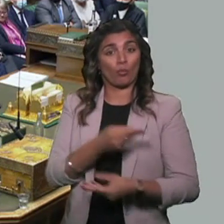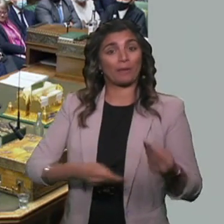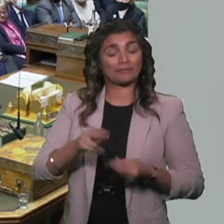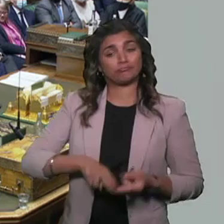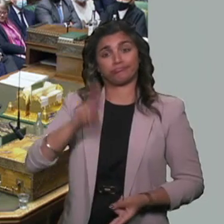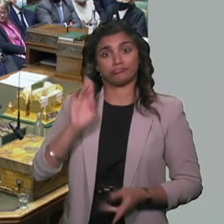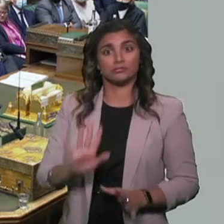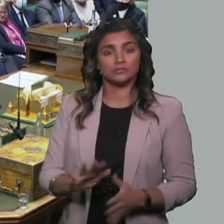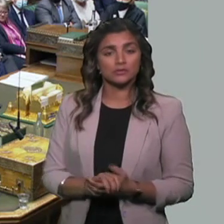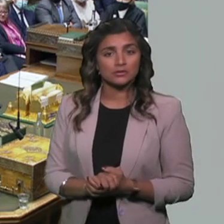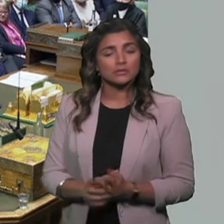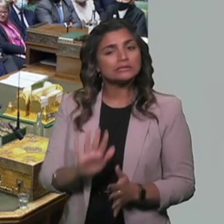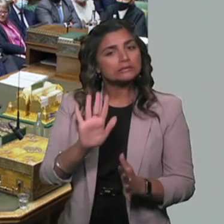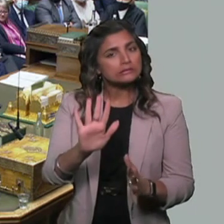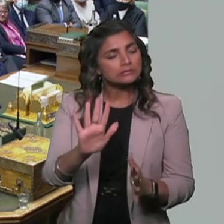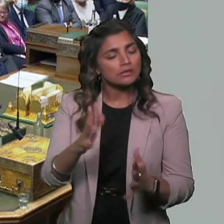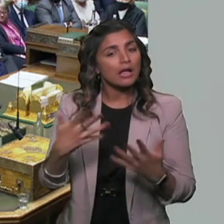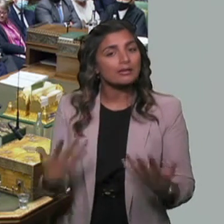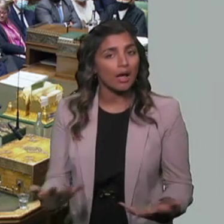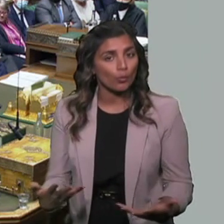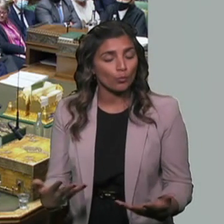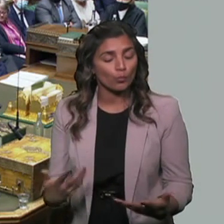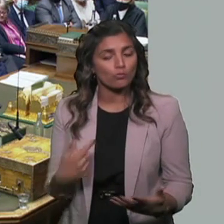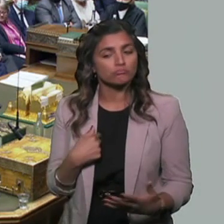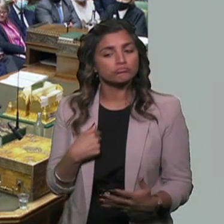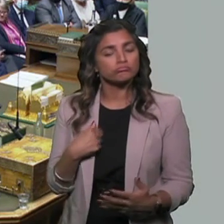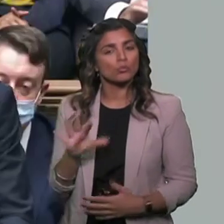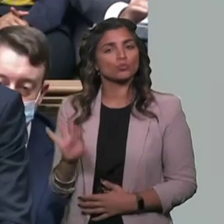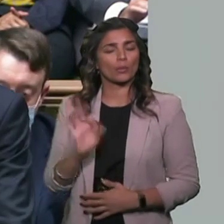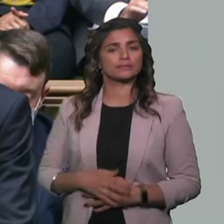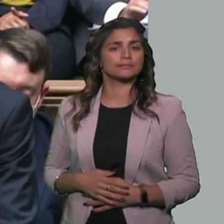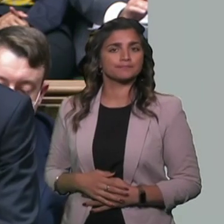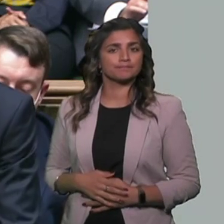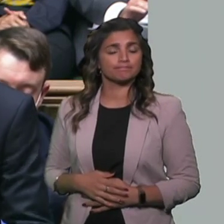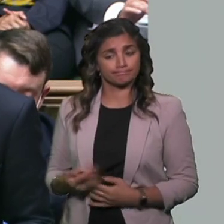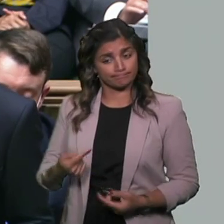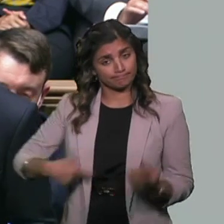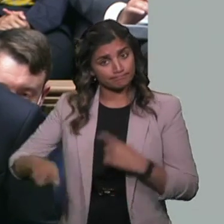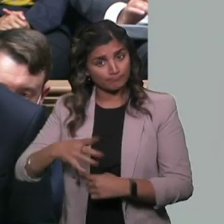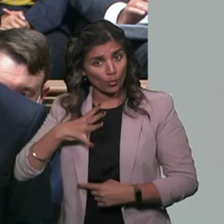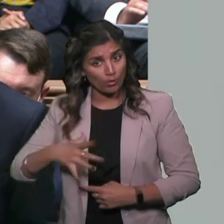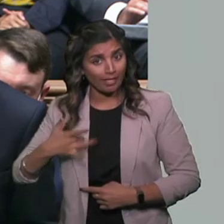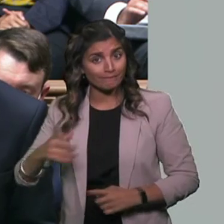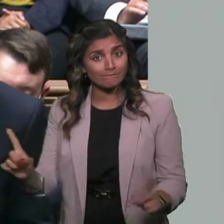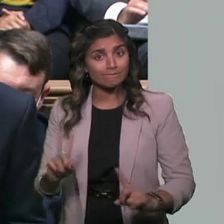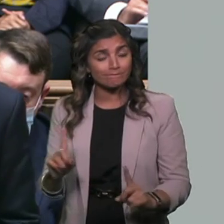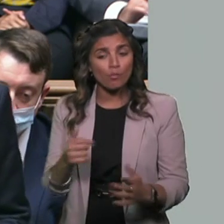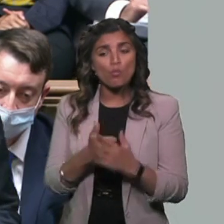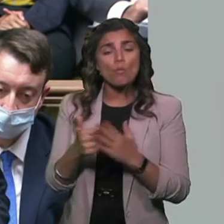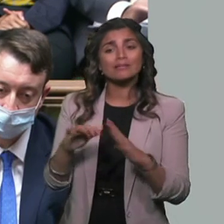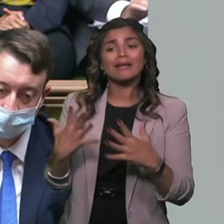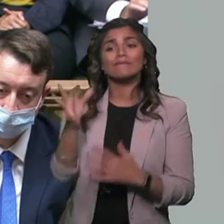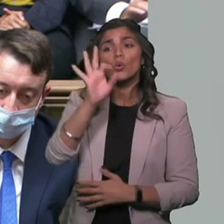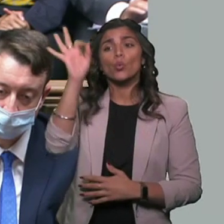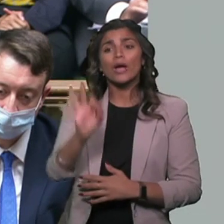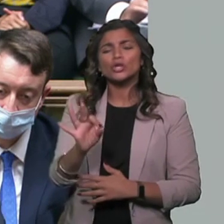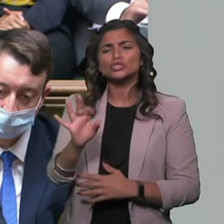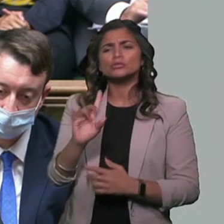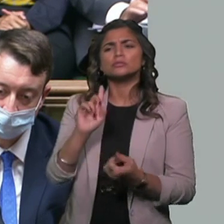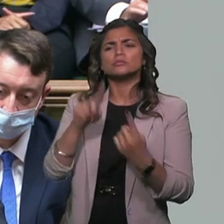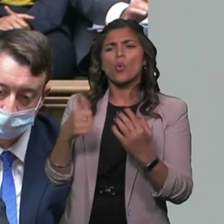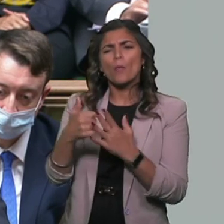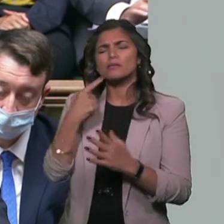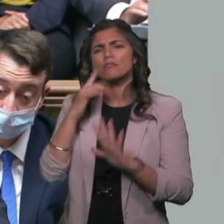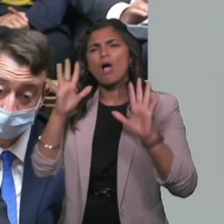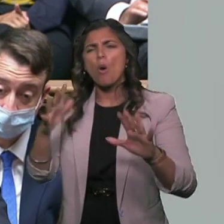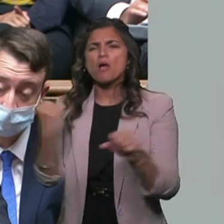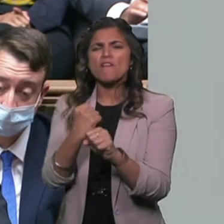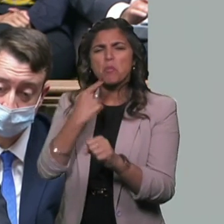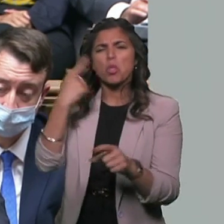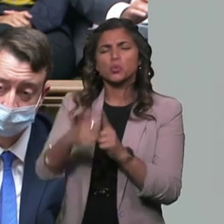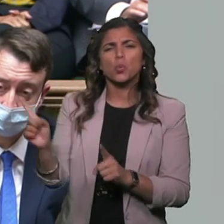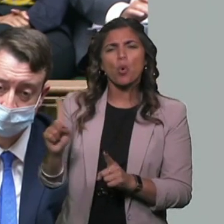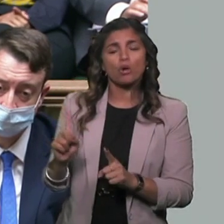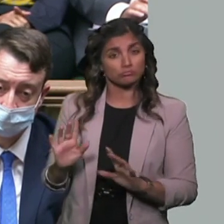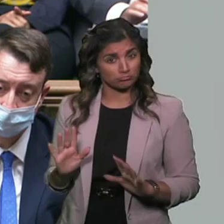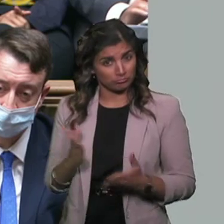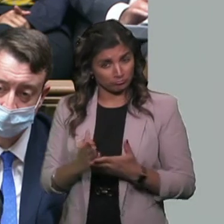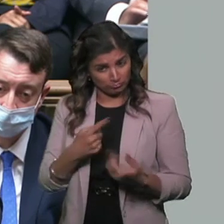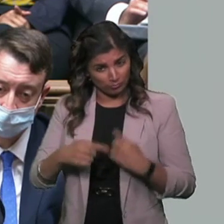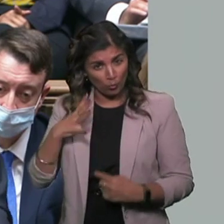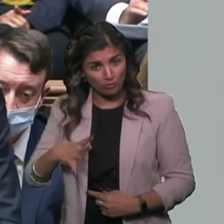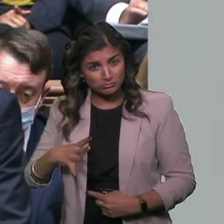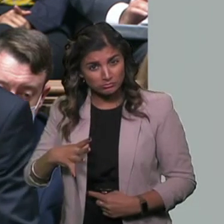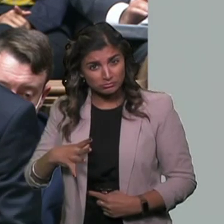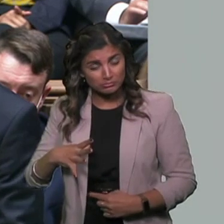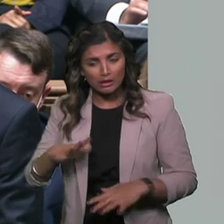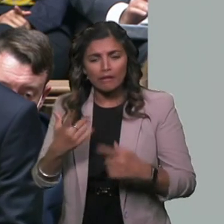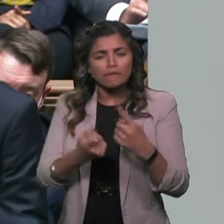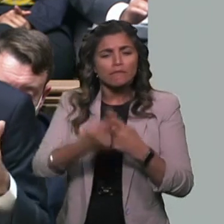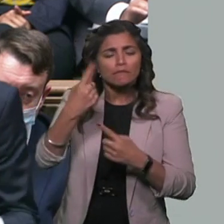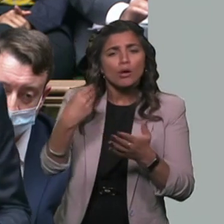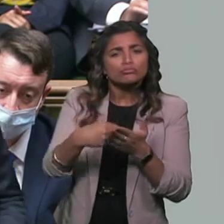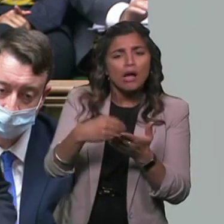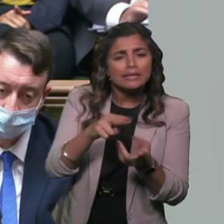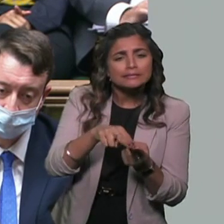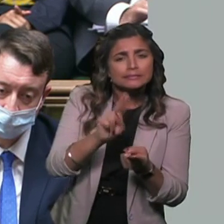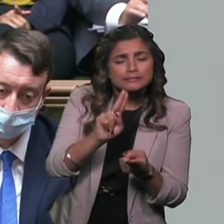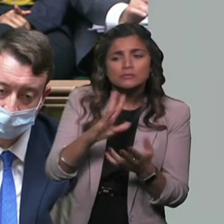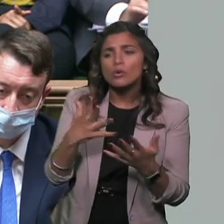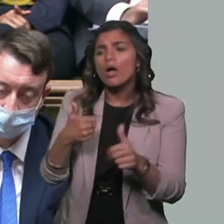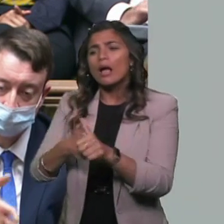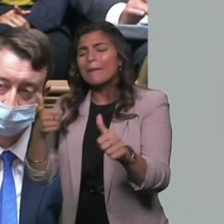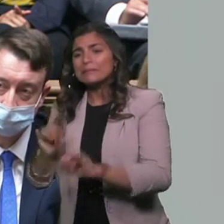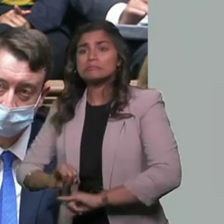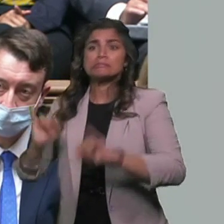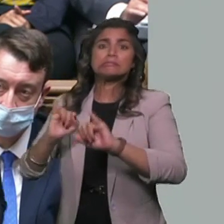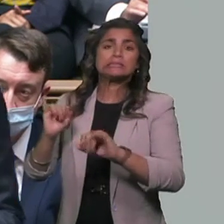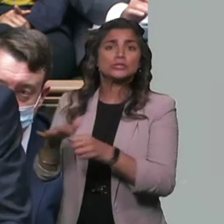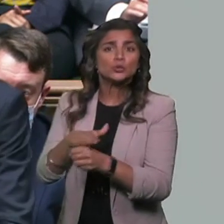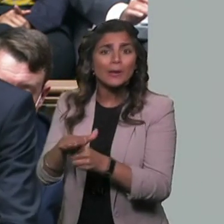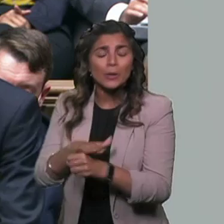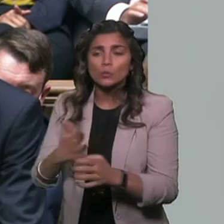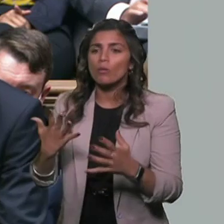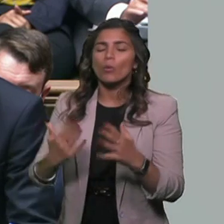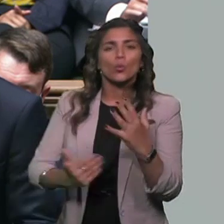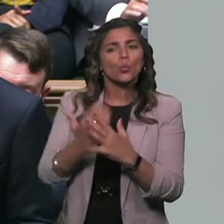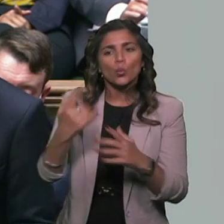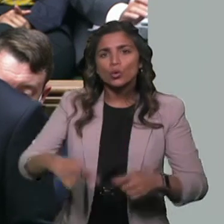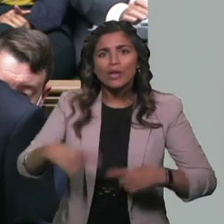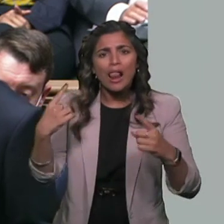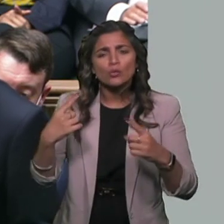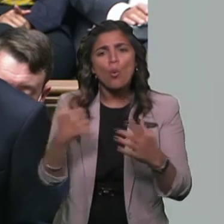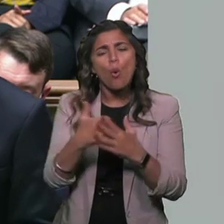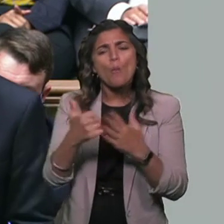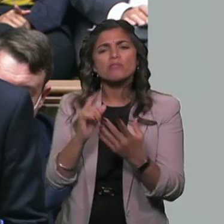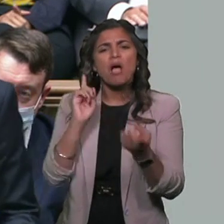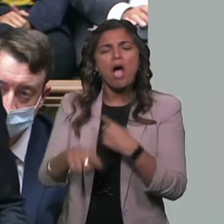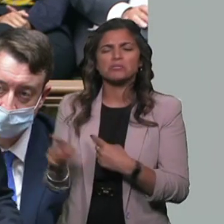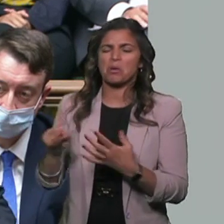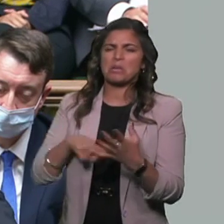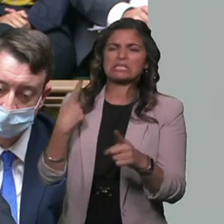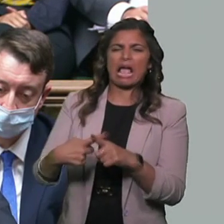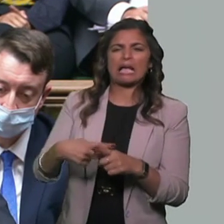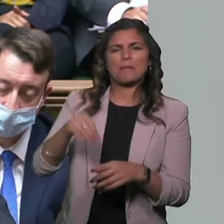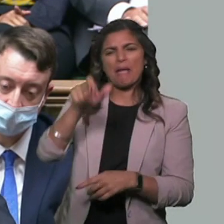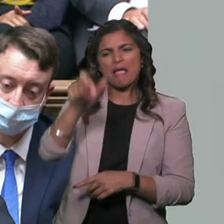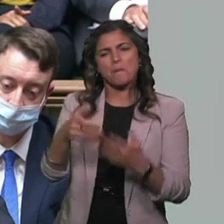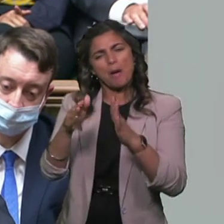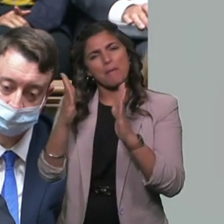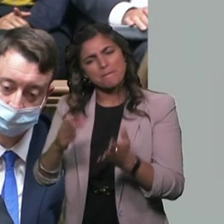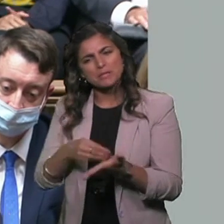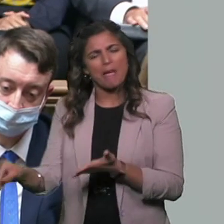But now we have a choice: do we want to live in a country where the response to every question is “What are the Government going to do about it?”, where every time prices rise, every time a company gets in trouble, every time some new challenge emerges, the answer is always that the taxpayer must pay?